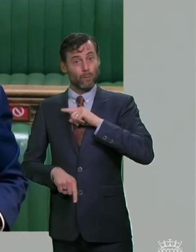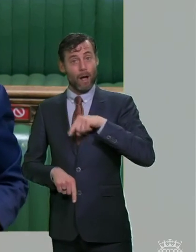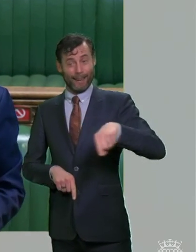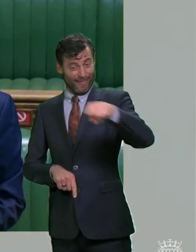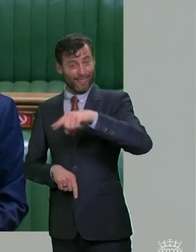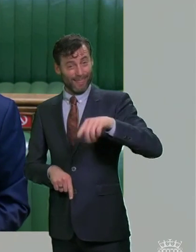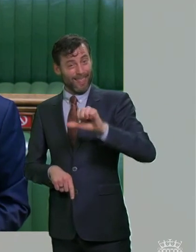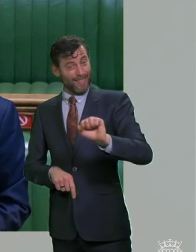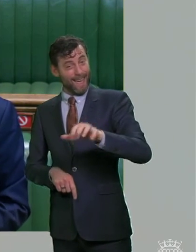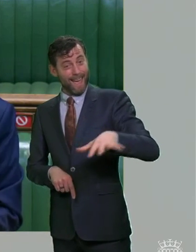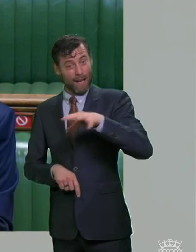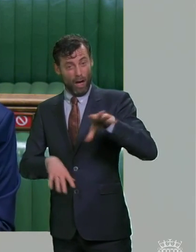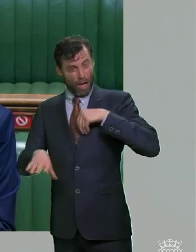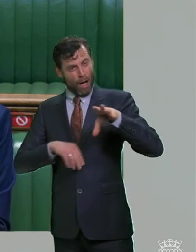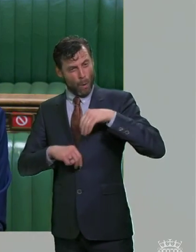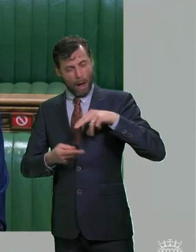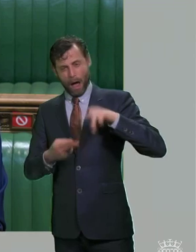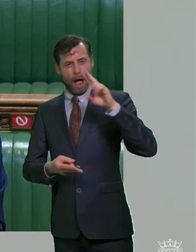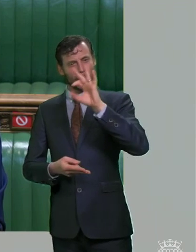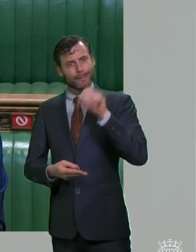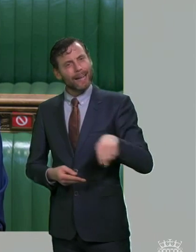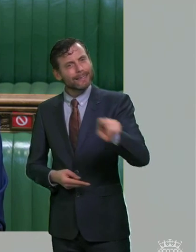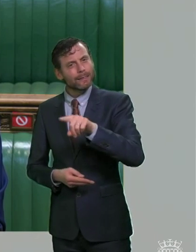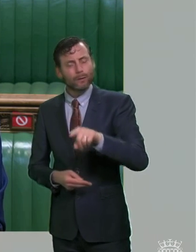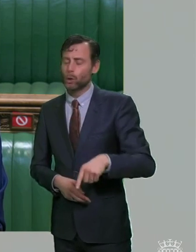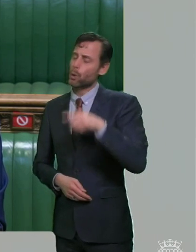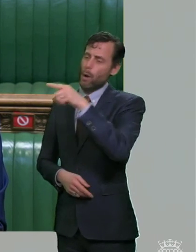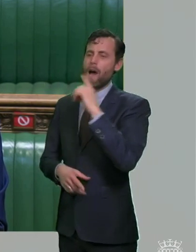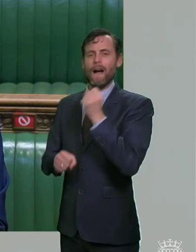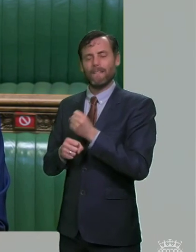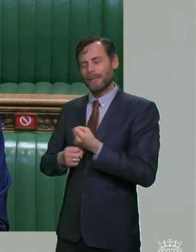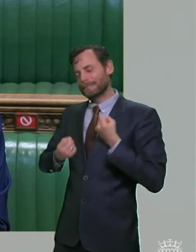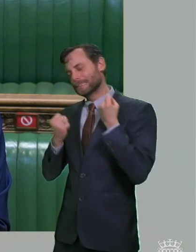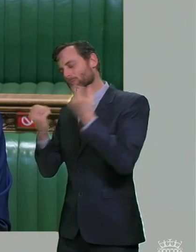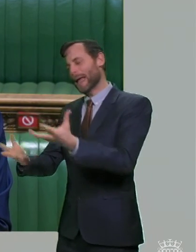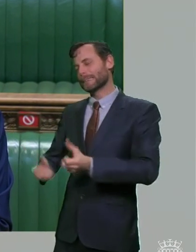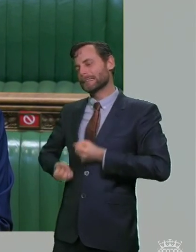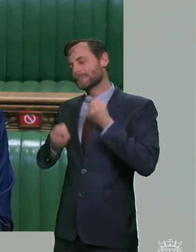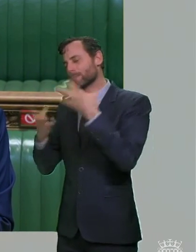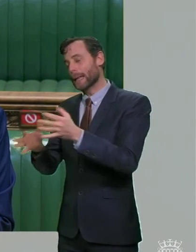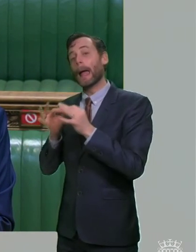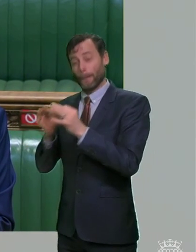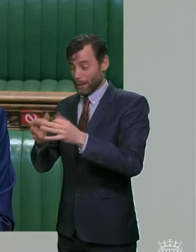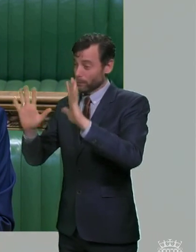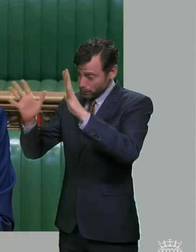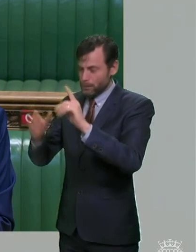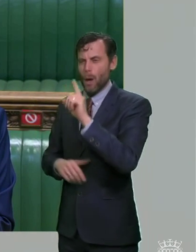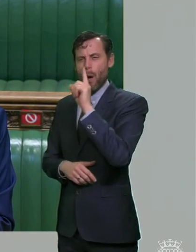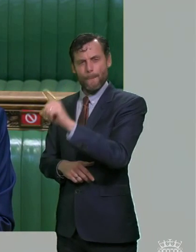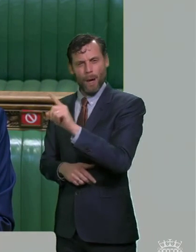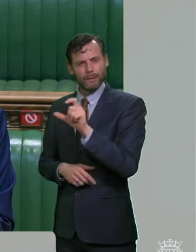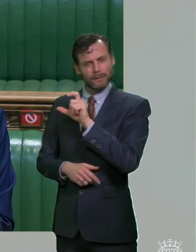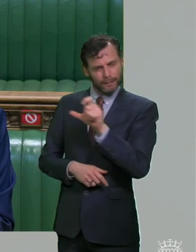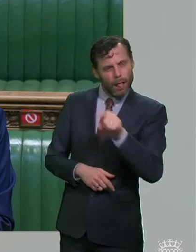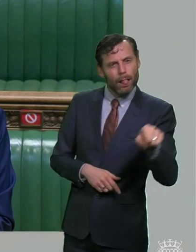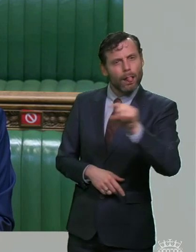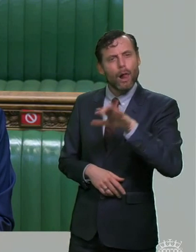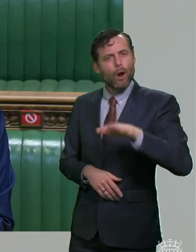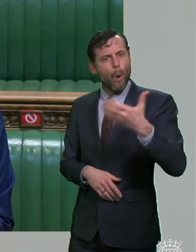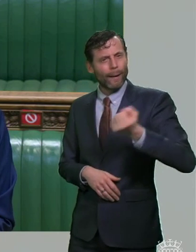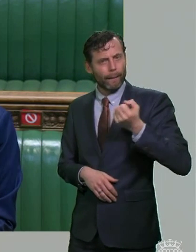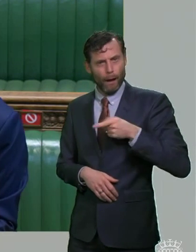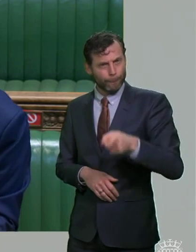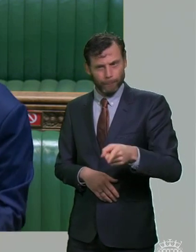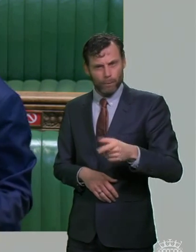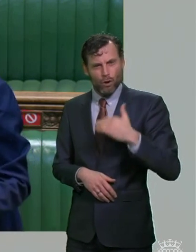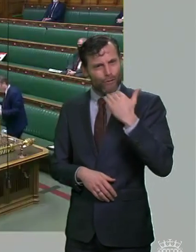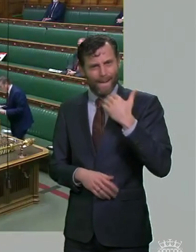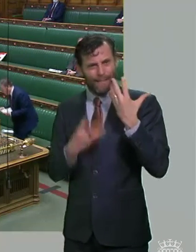Why, after all the billions the Government have thrown around, is it still people in low-paid jobs who are at the bottom of this Government’s priorities?